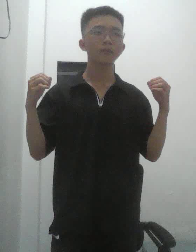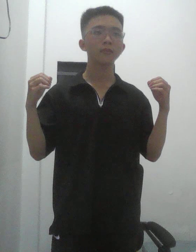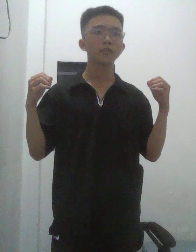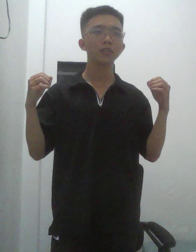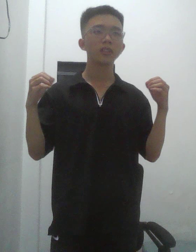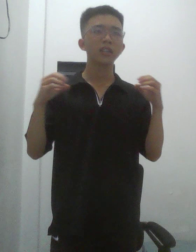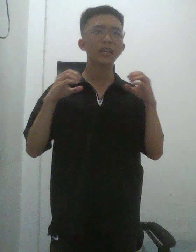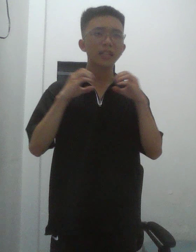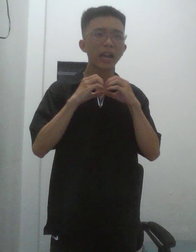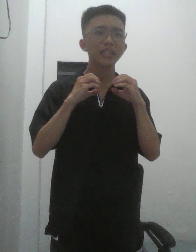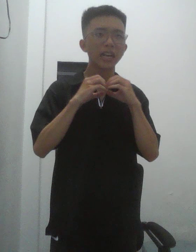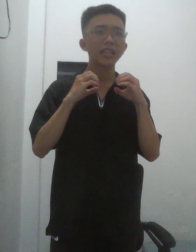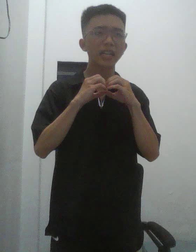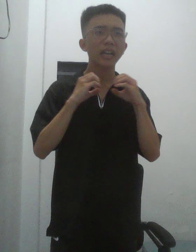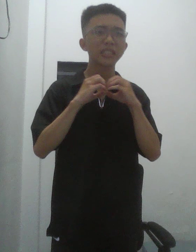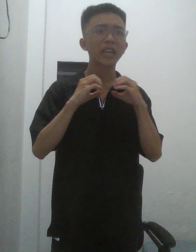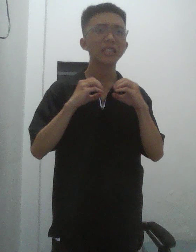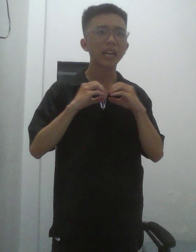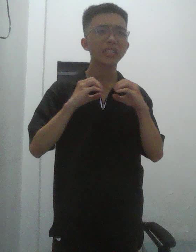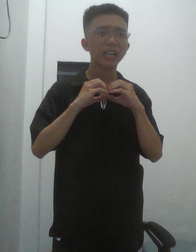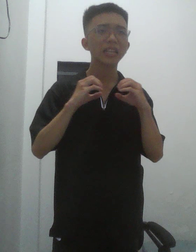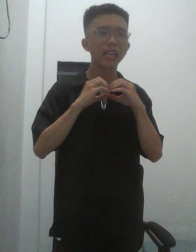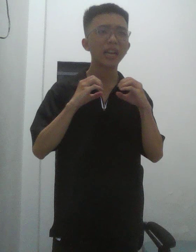cai nhau